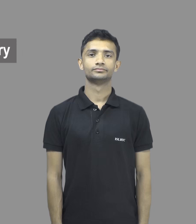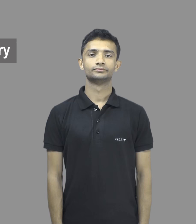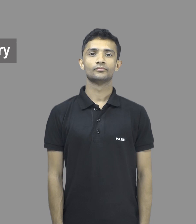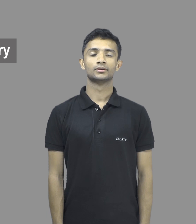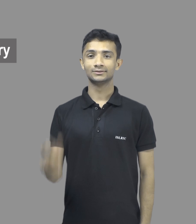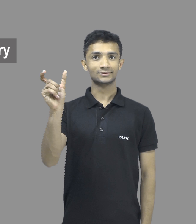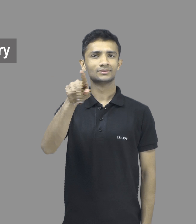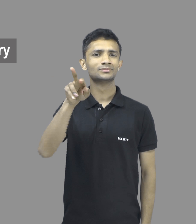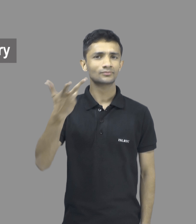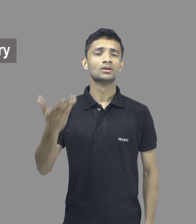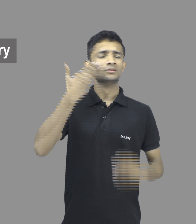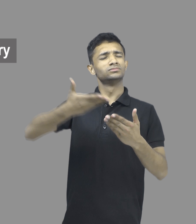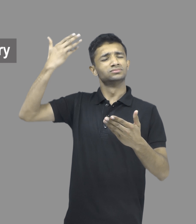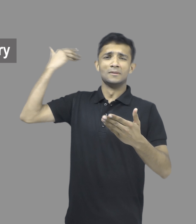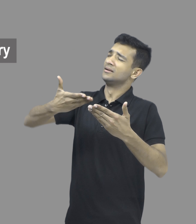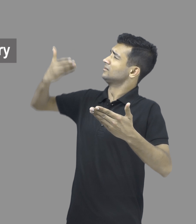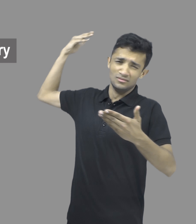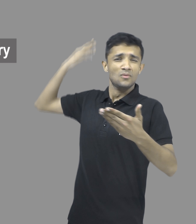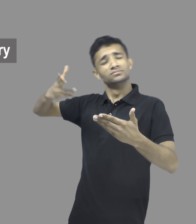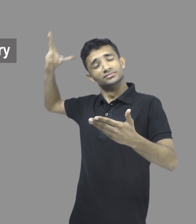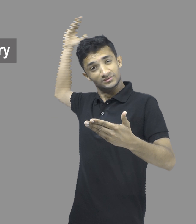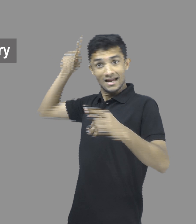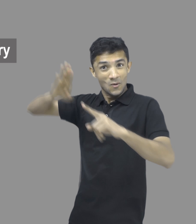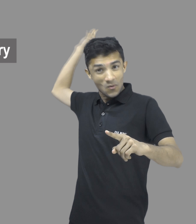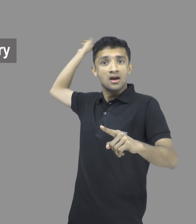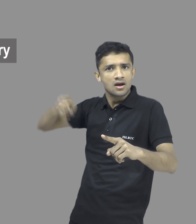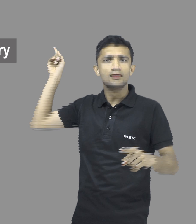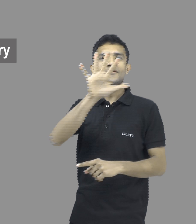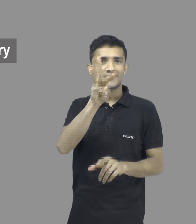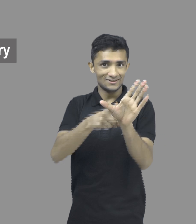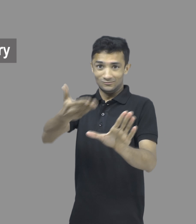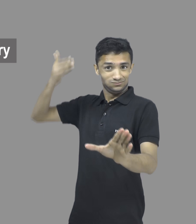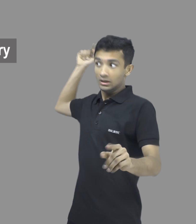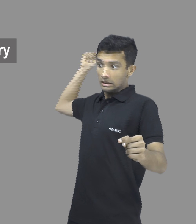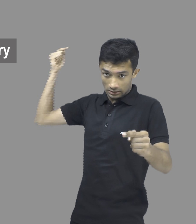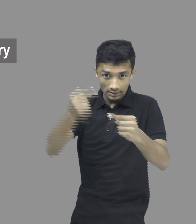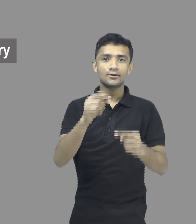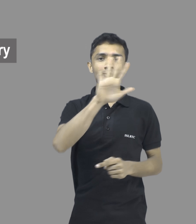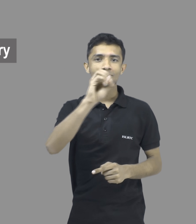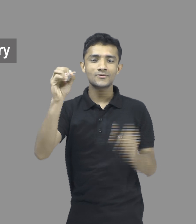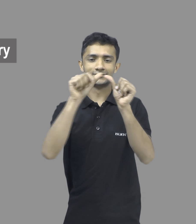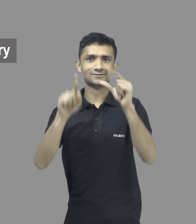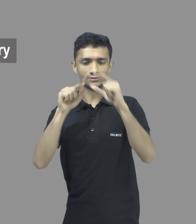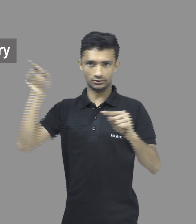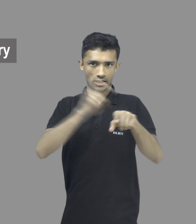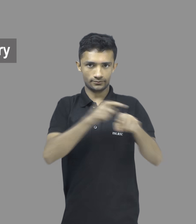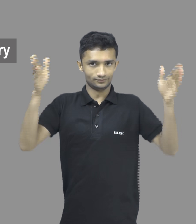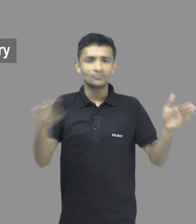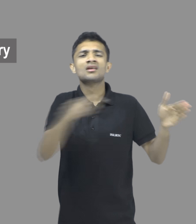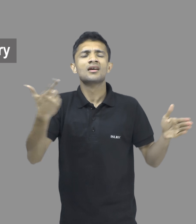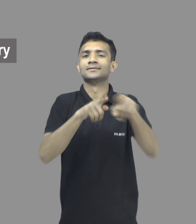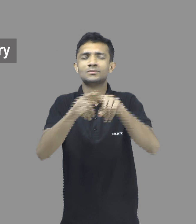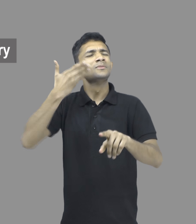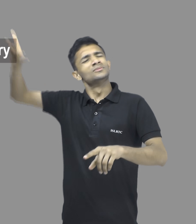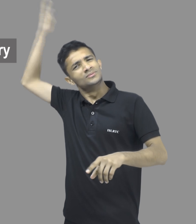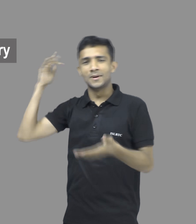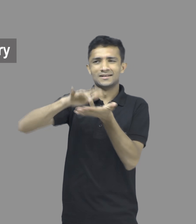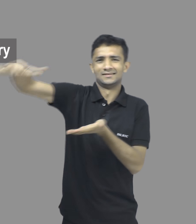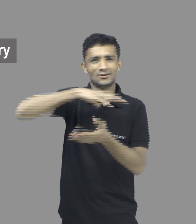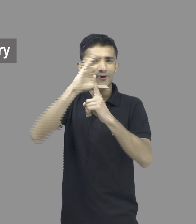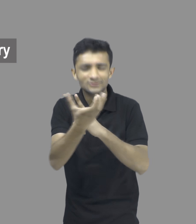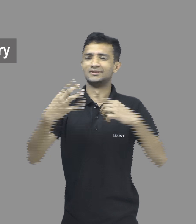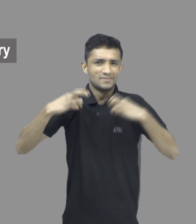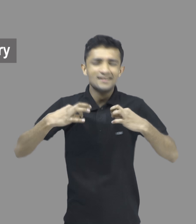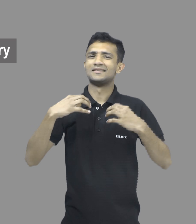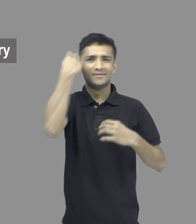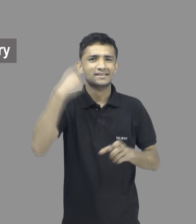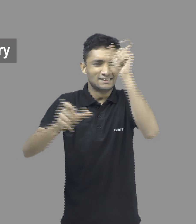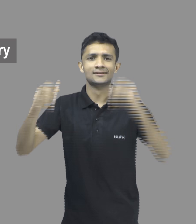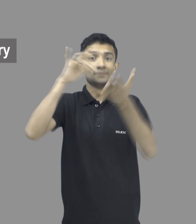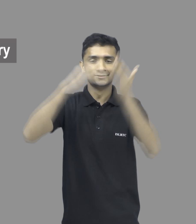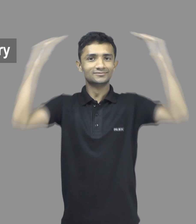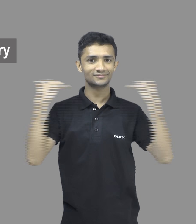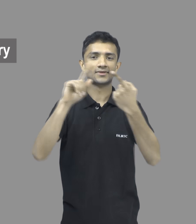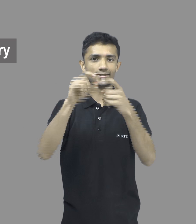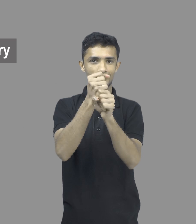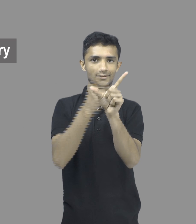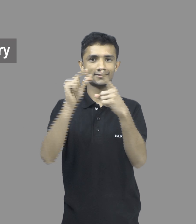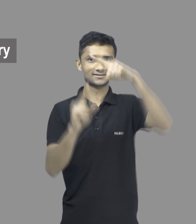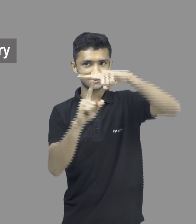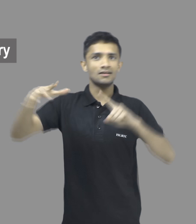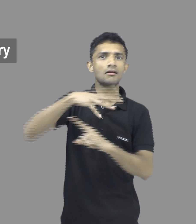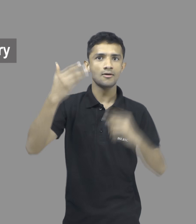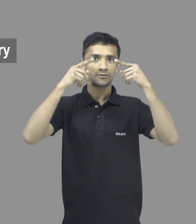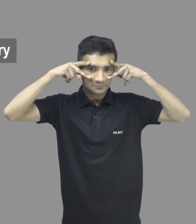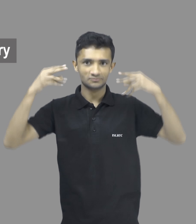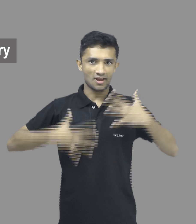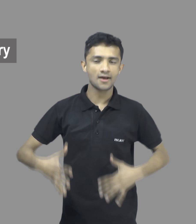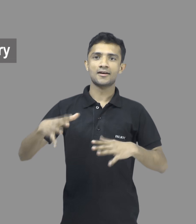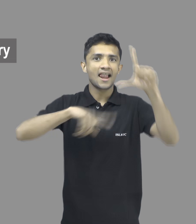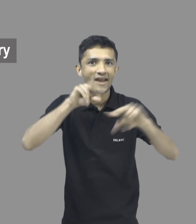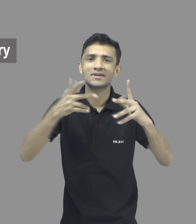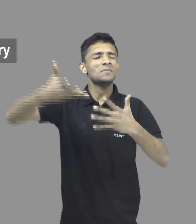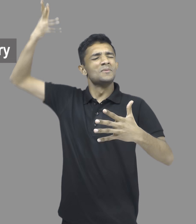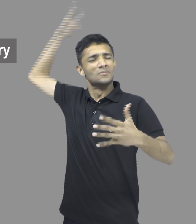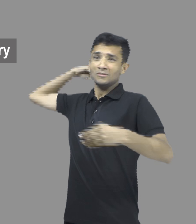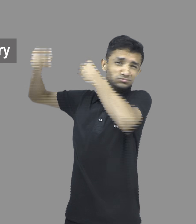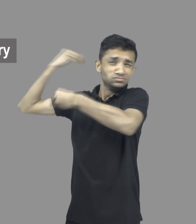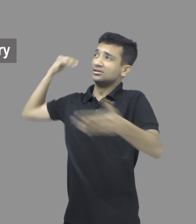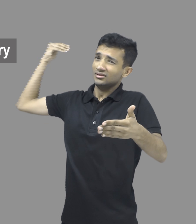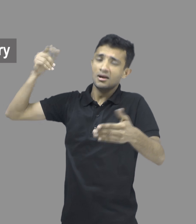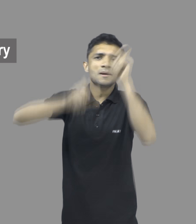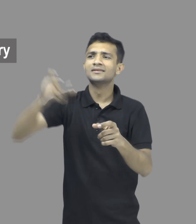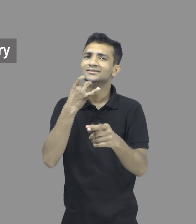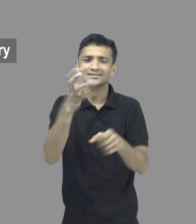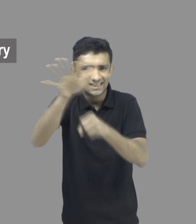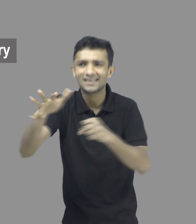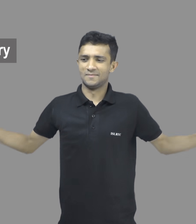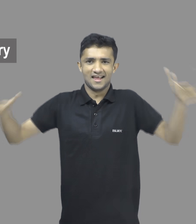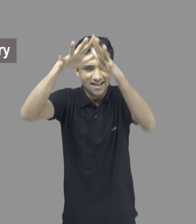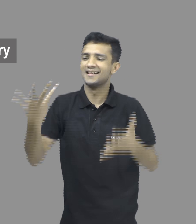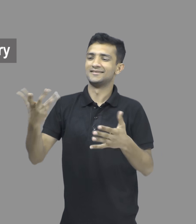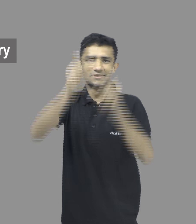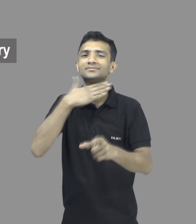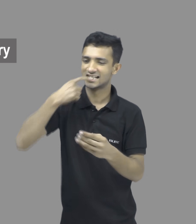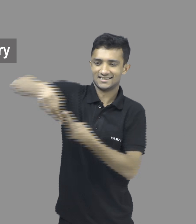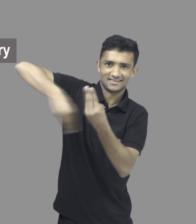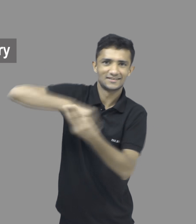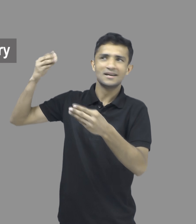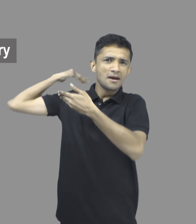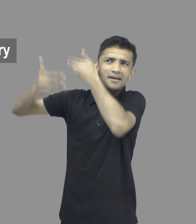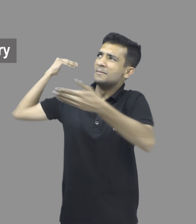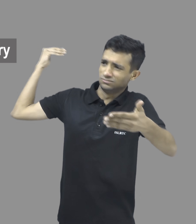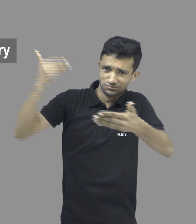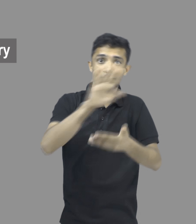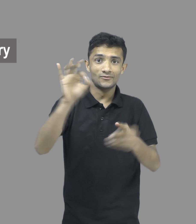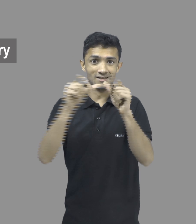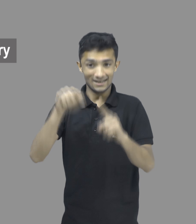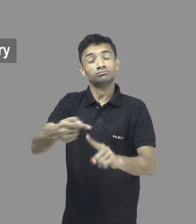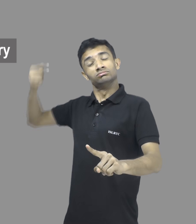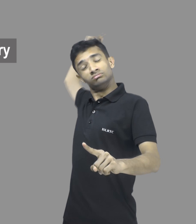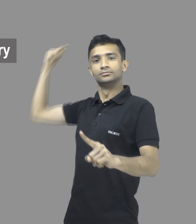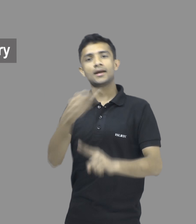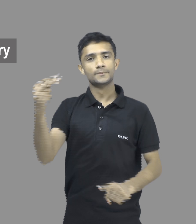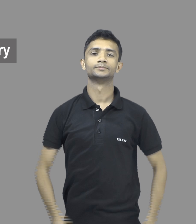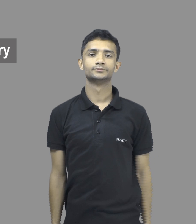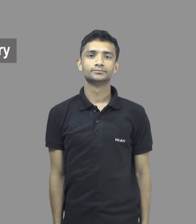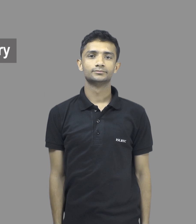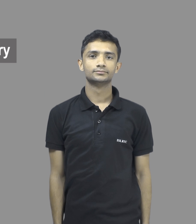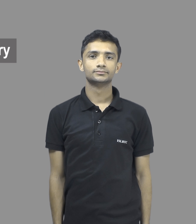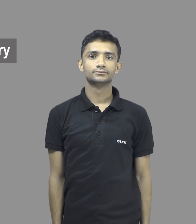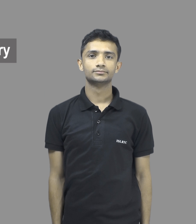Ancient History